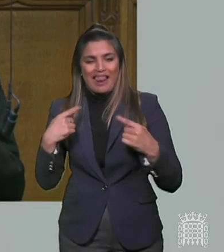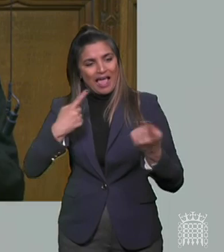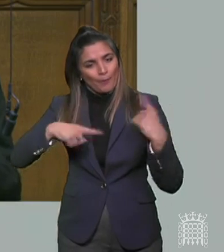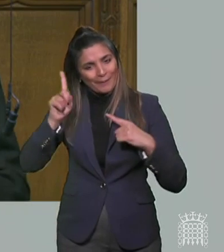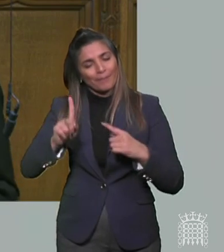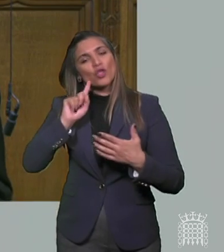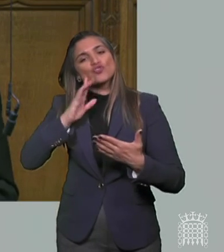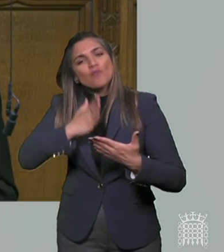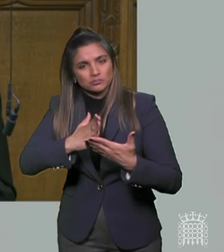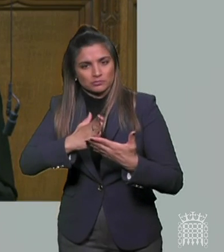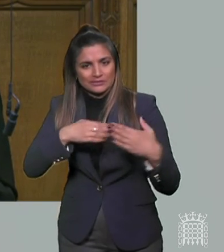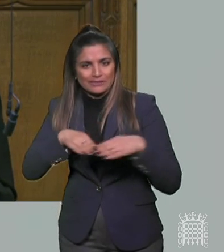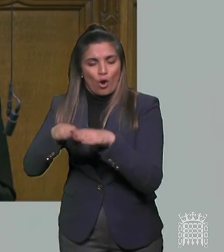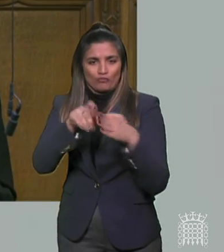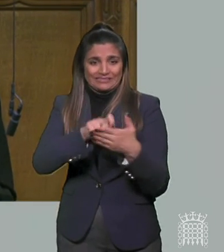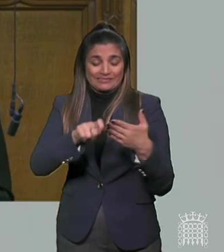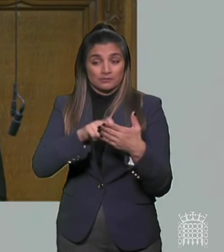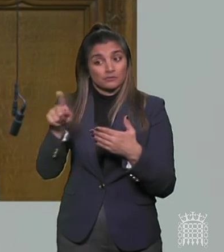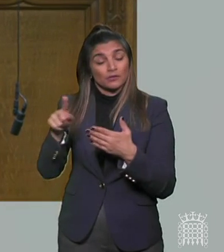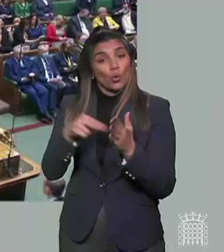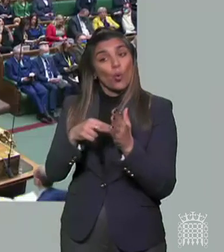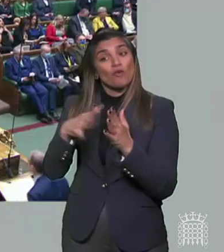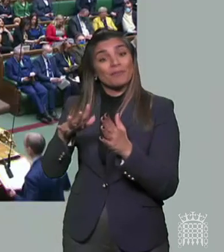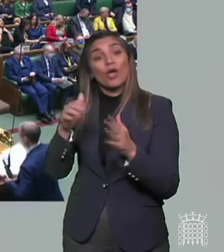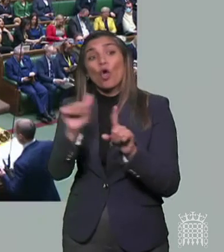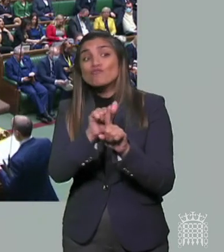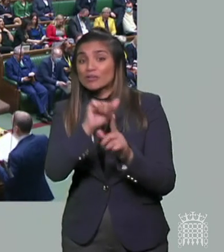Does he accept the correction from Sir David Norgrove?